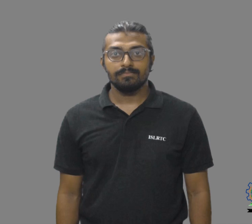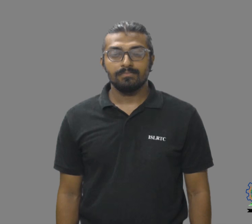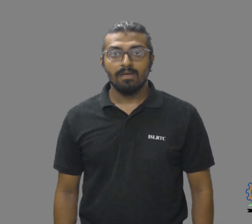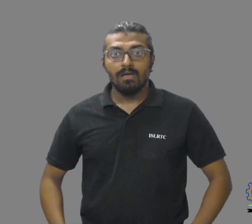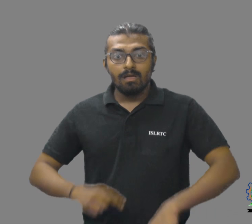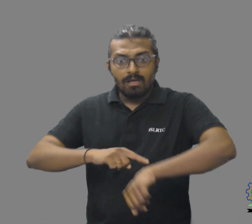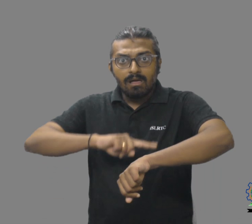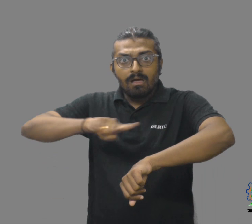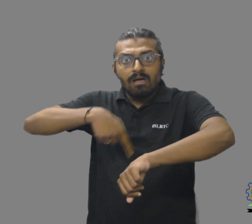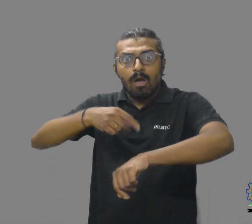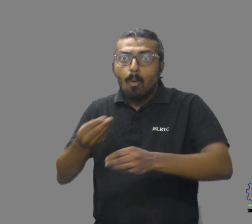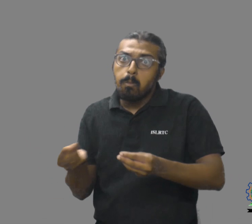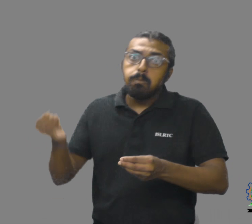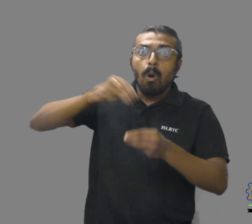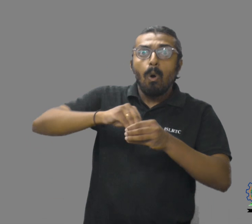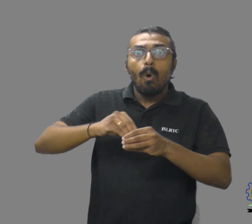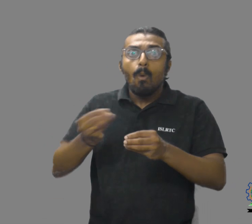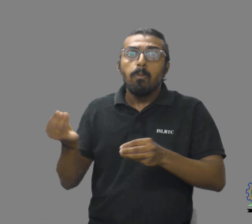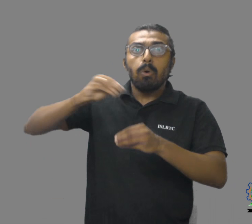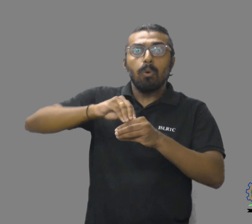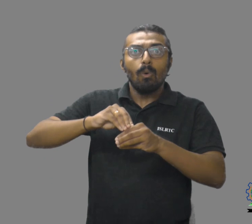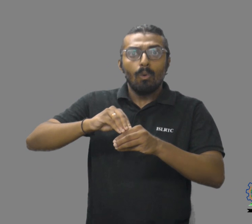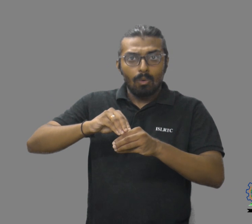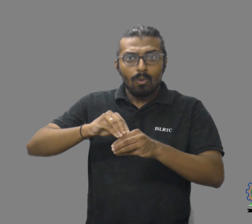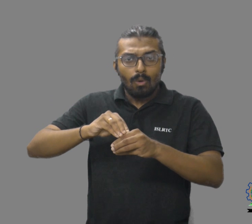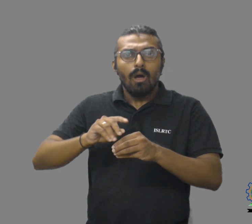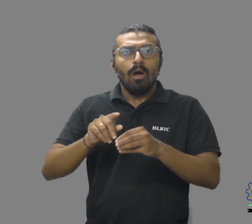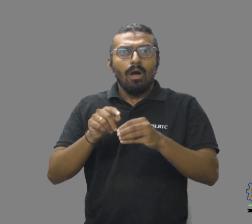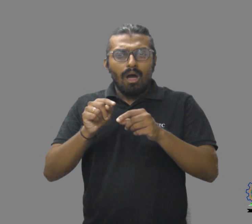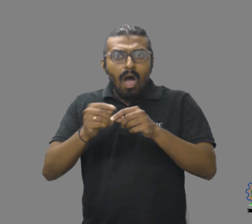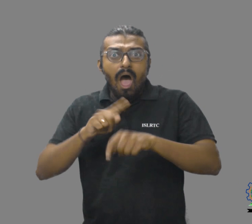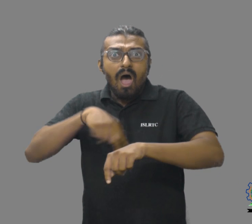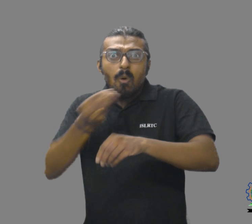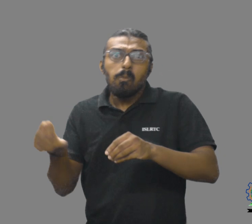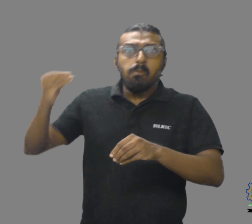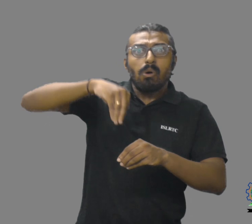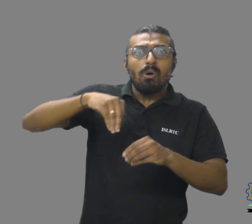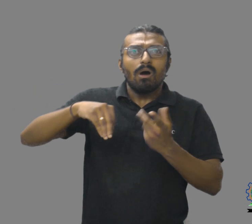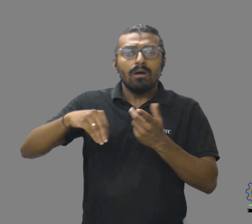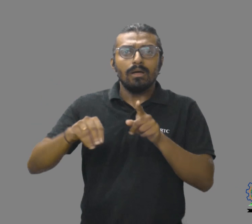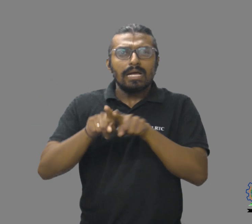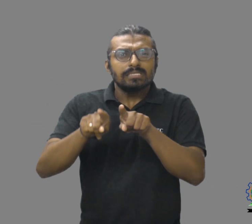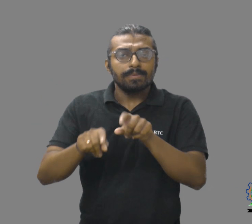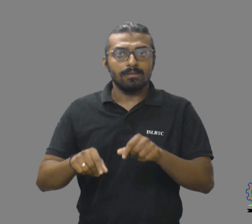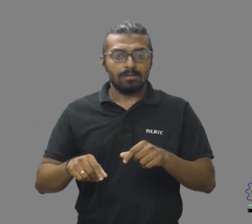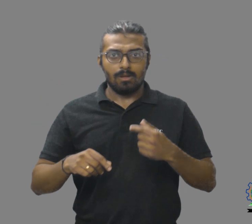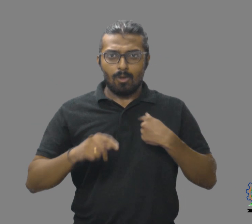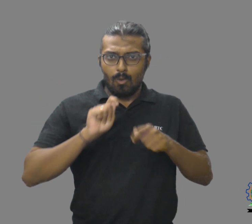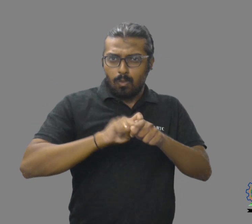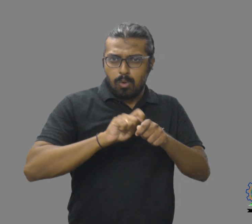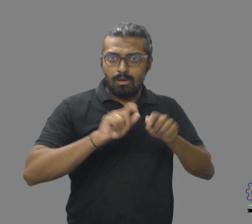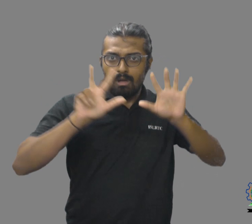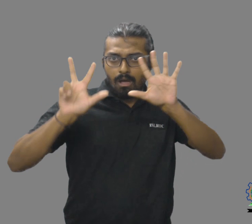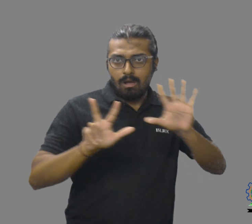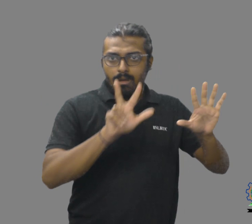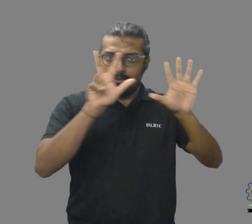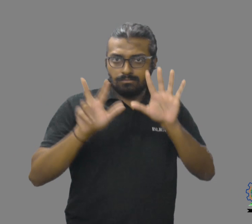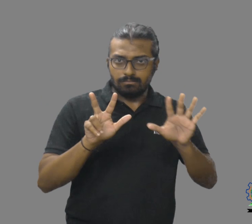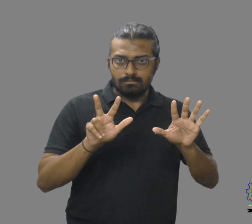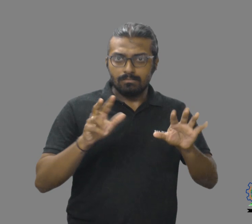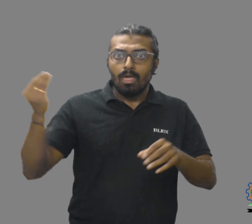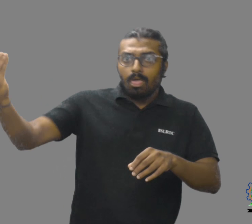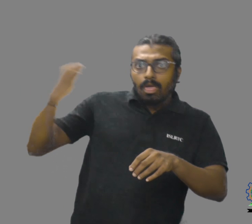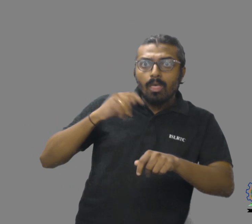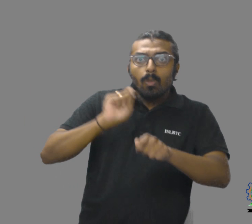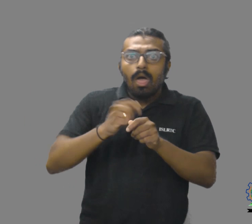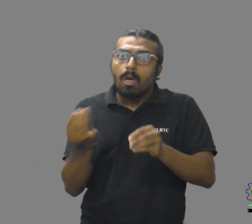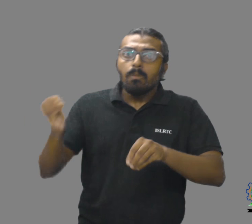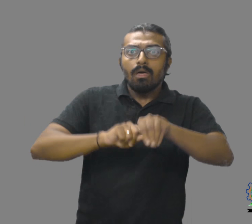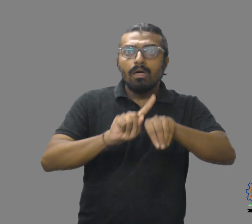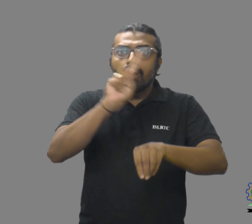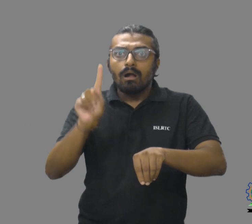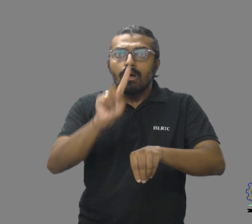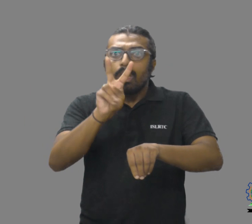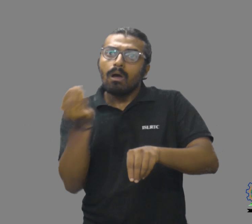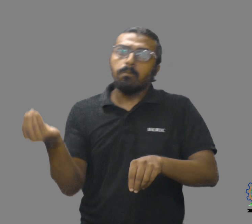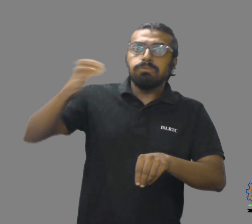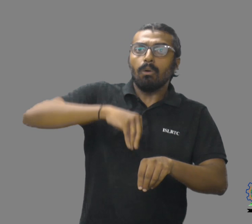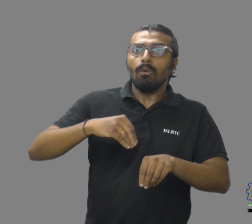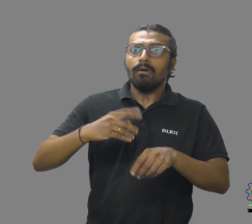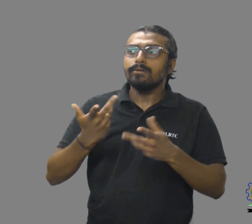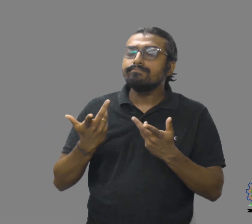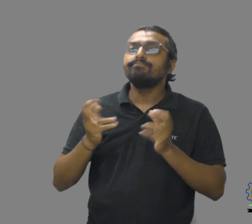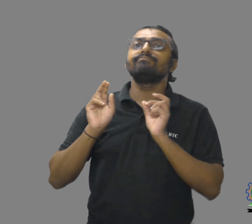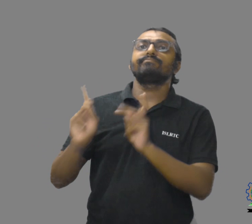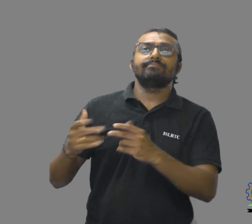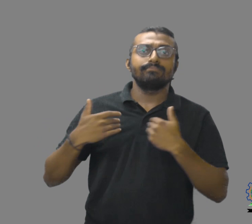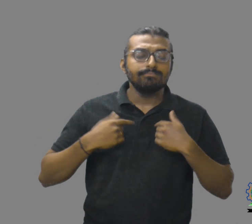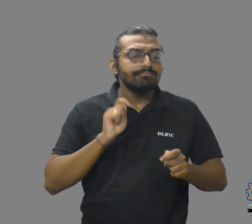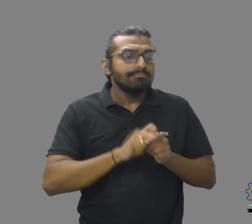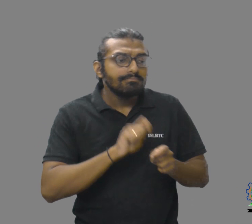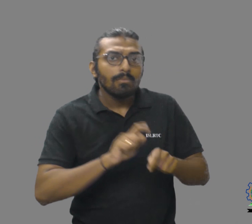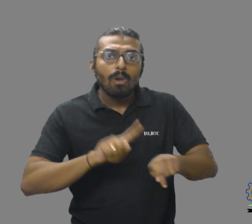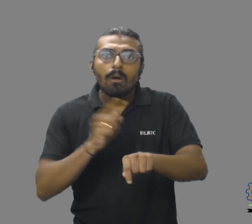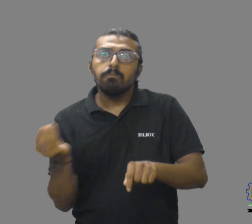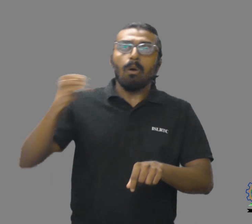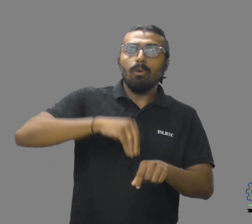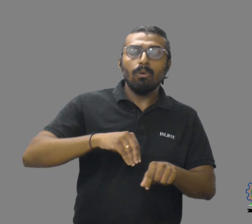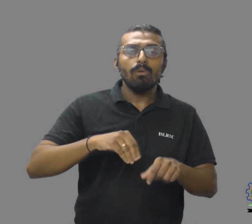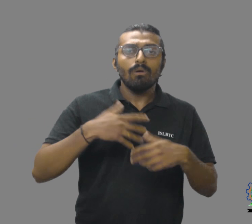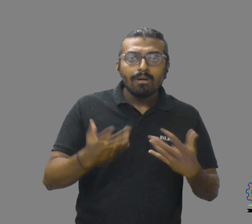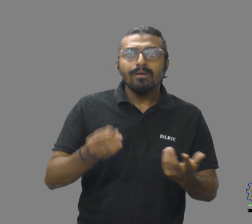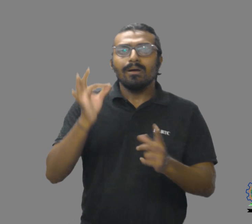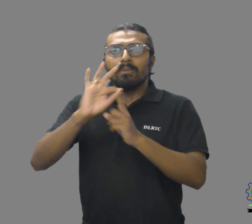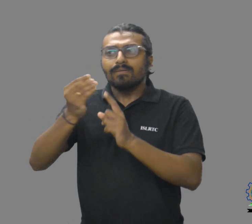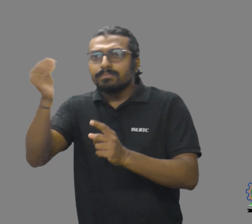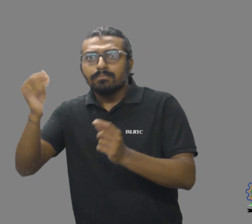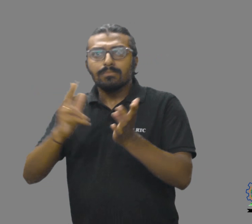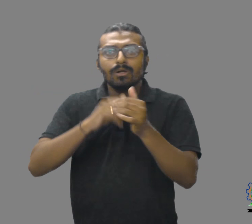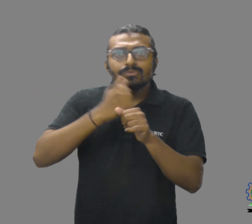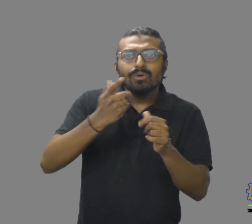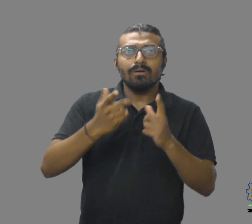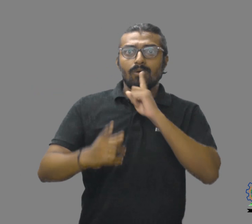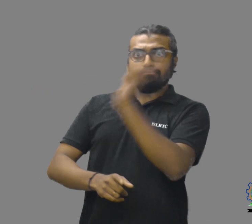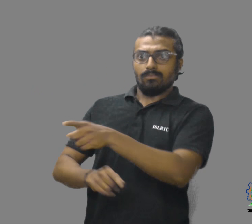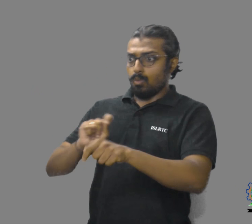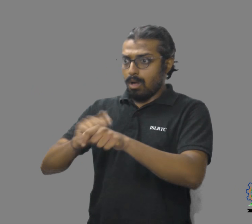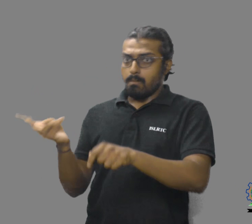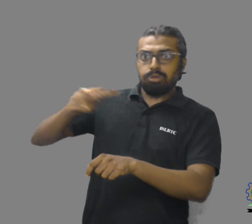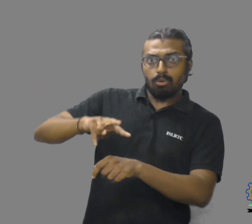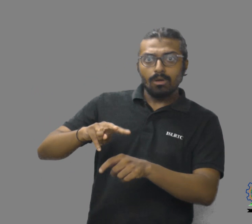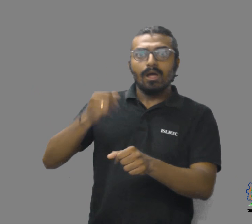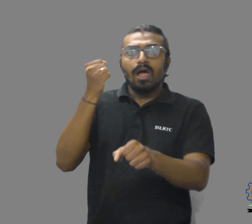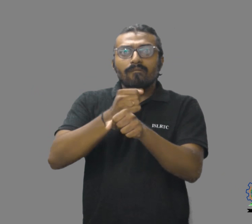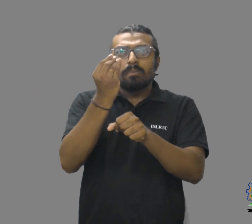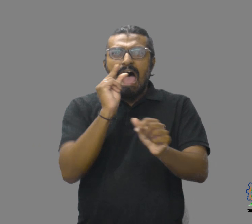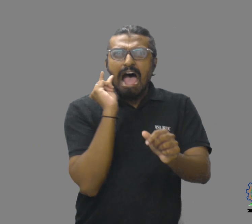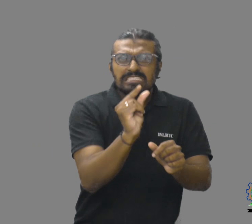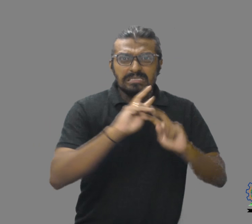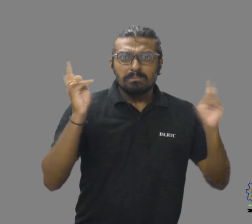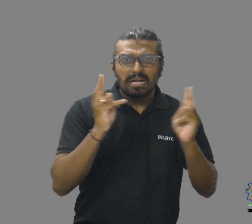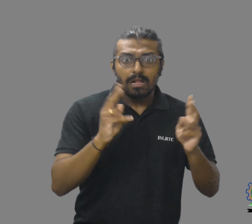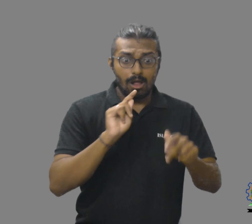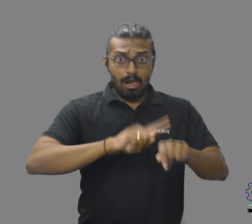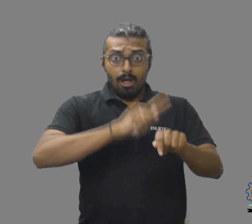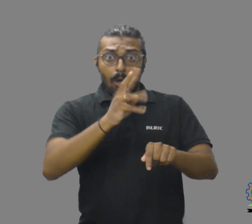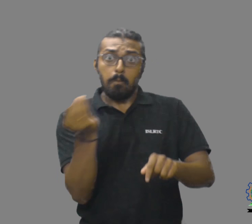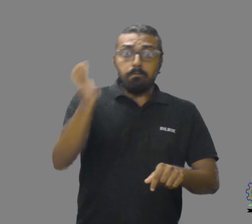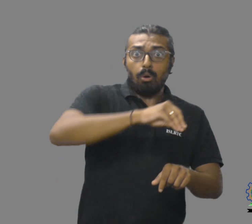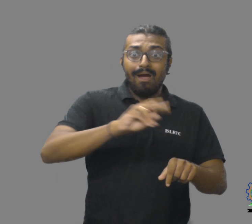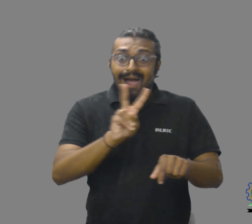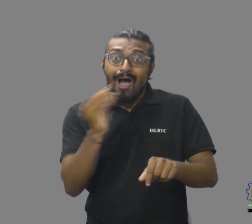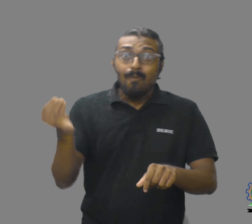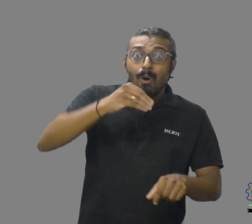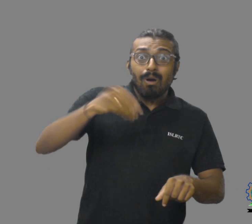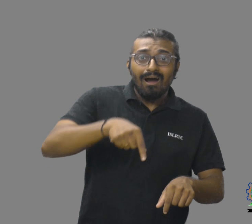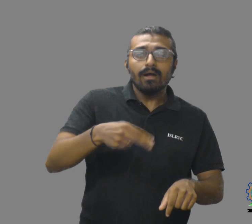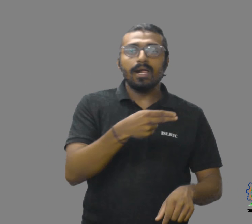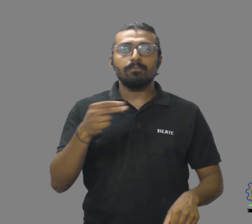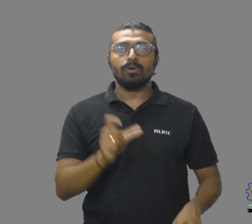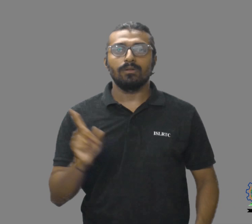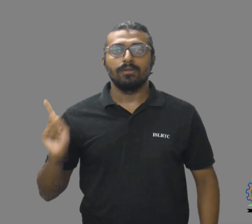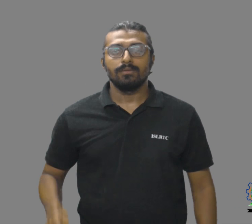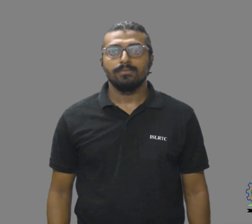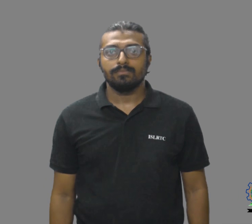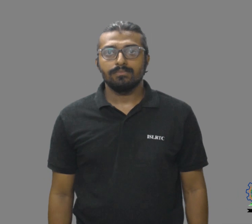Overtime